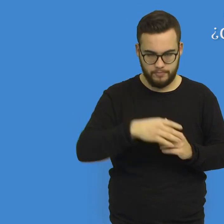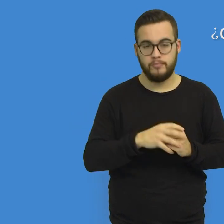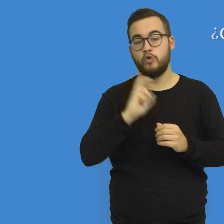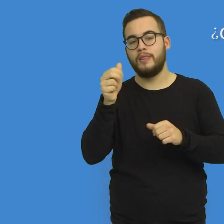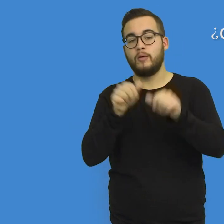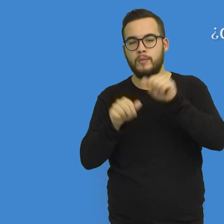otro